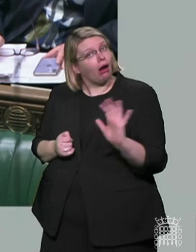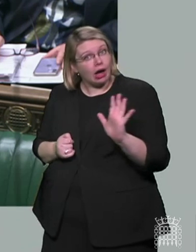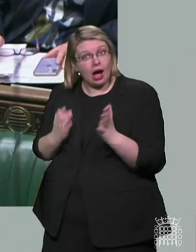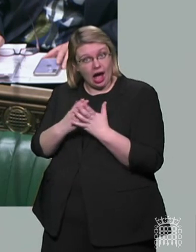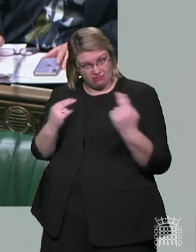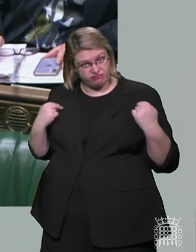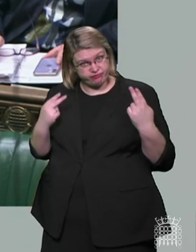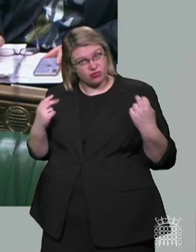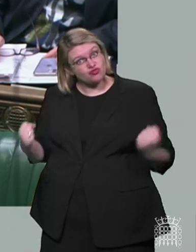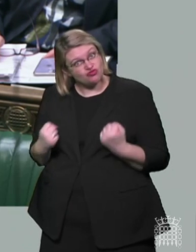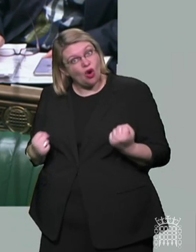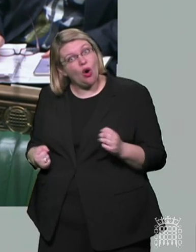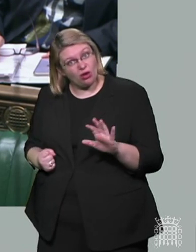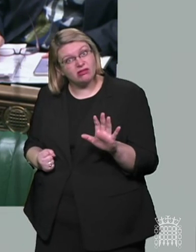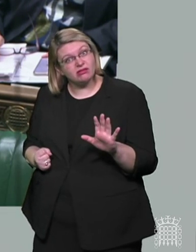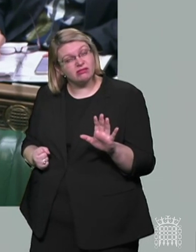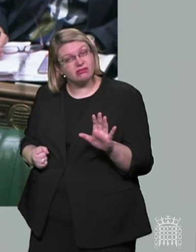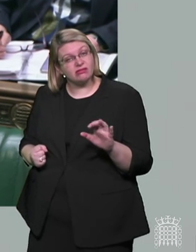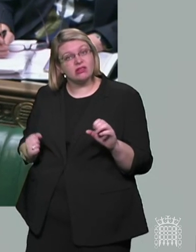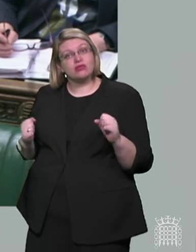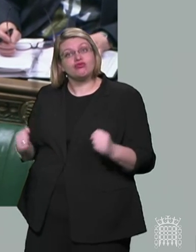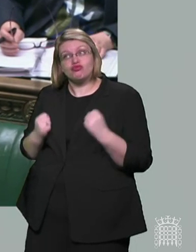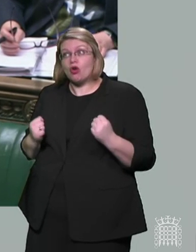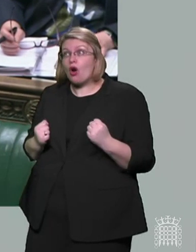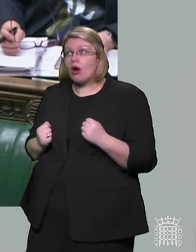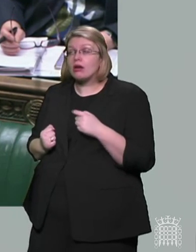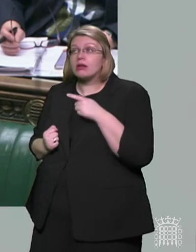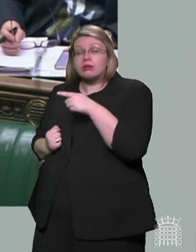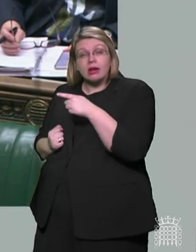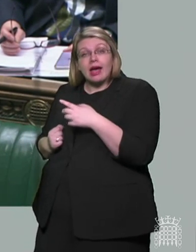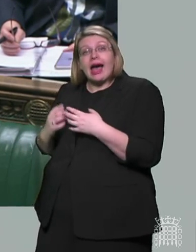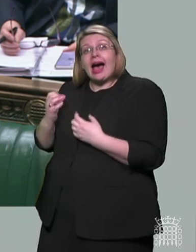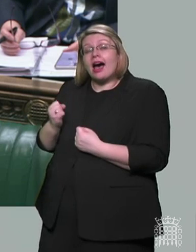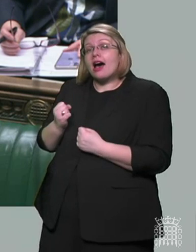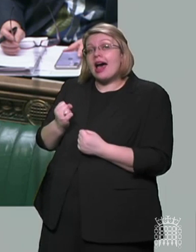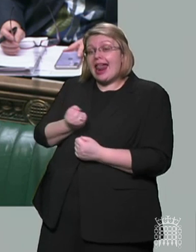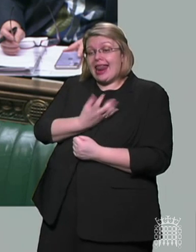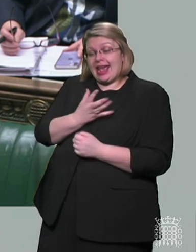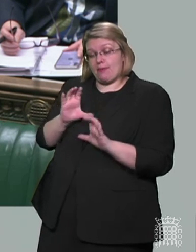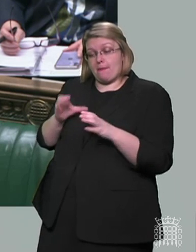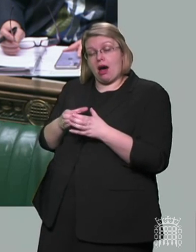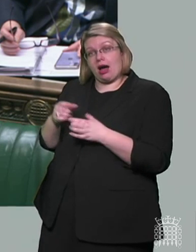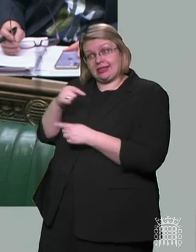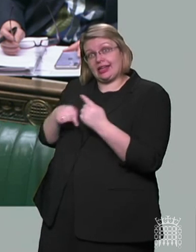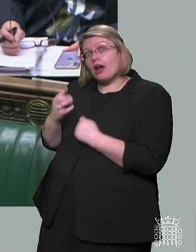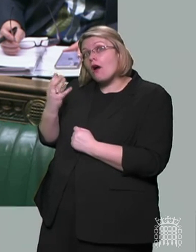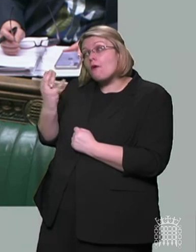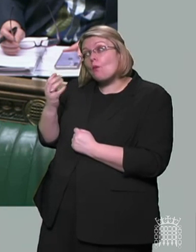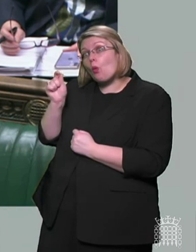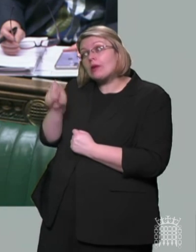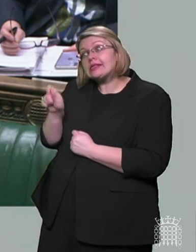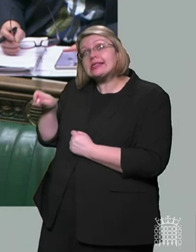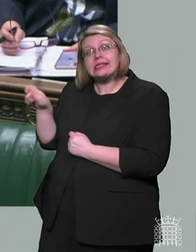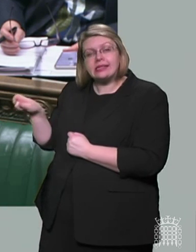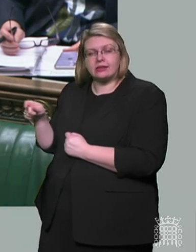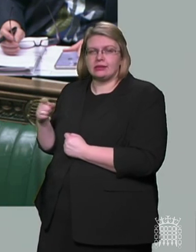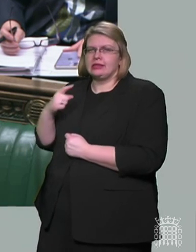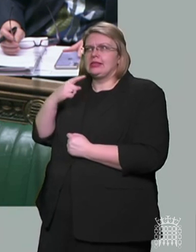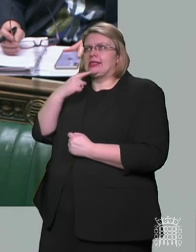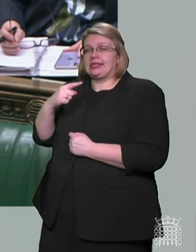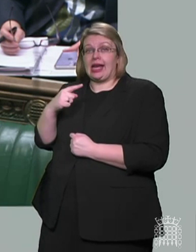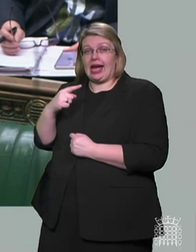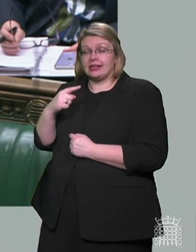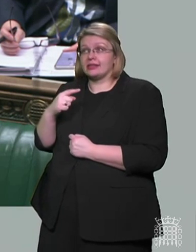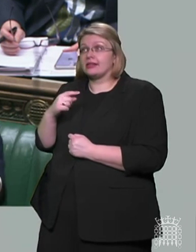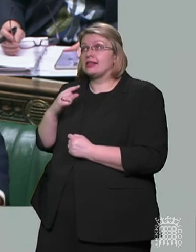Something that would also be strong would be to take the Whip away from the 14 Labour Members who say that the aggressor in Ukraine is NATO.